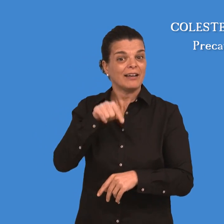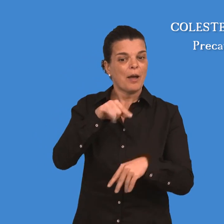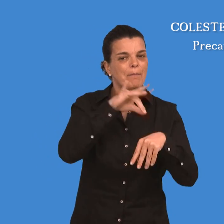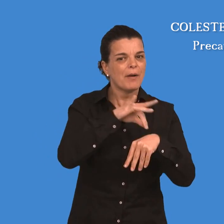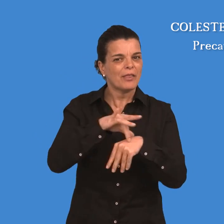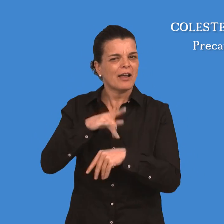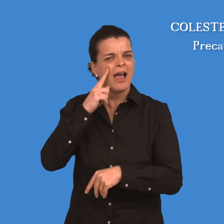enfermo